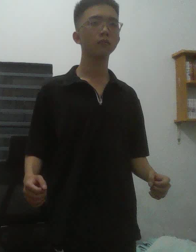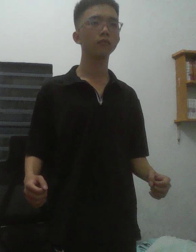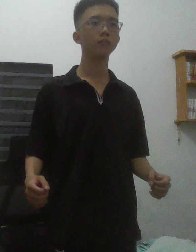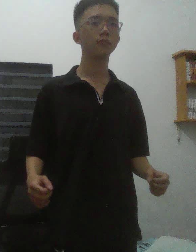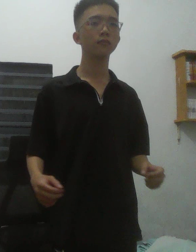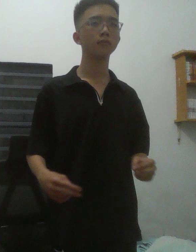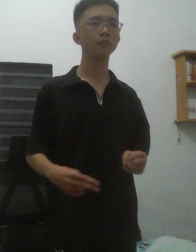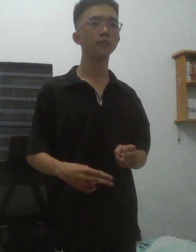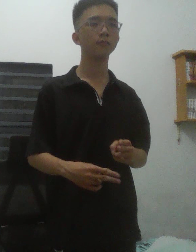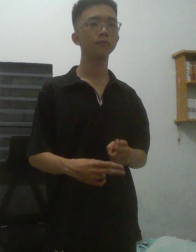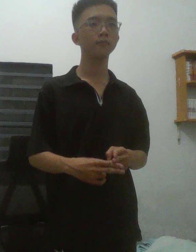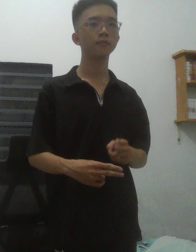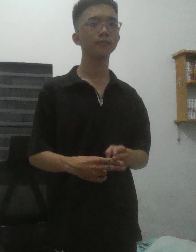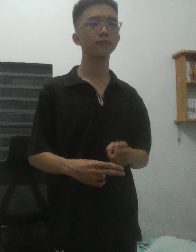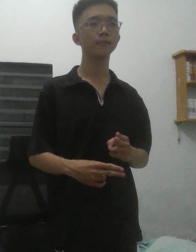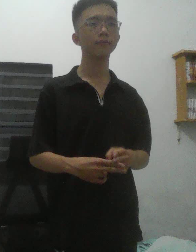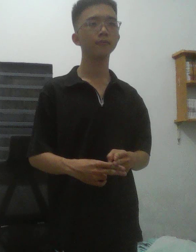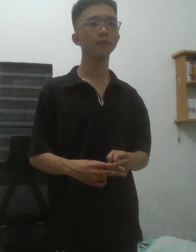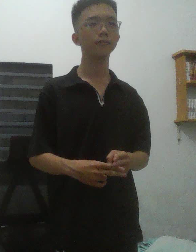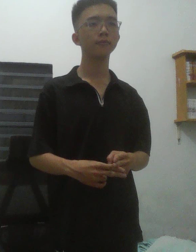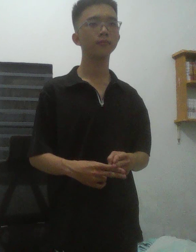ten